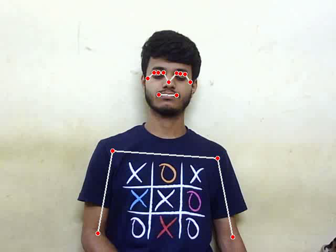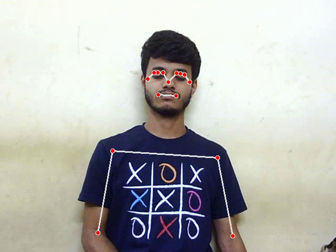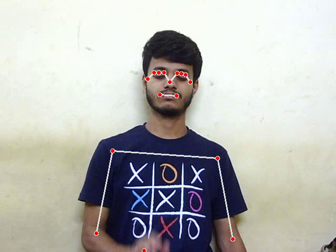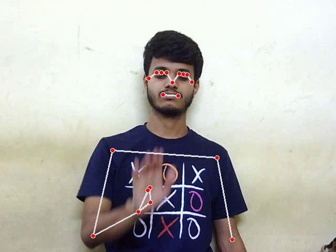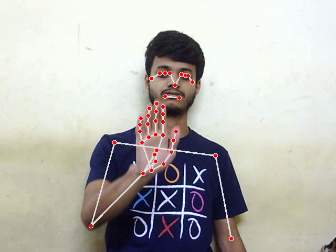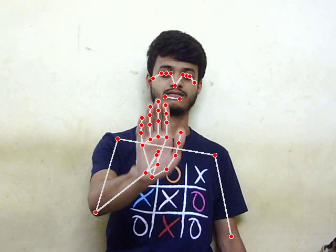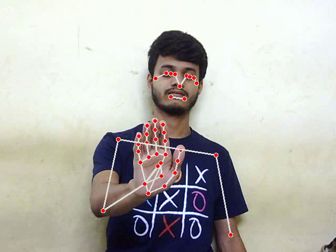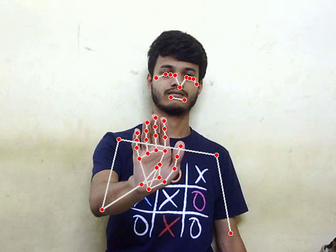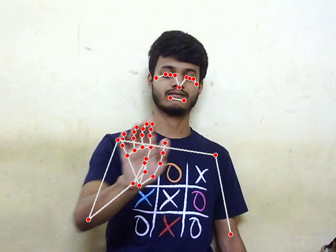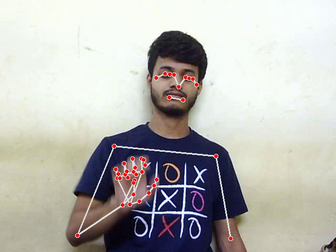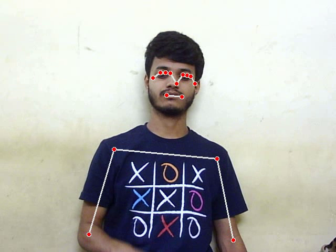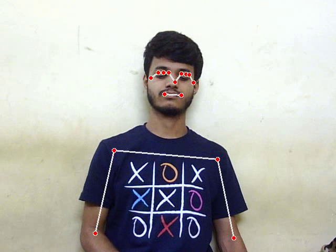your